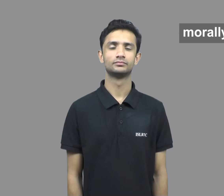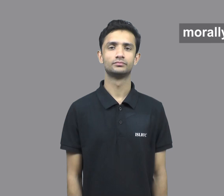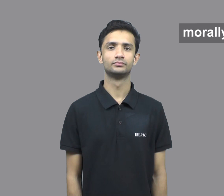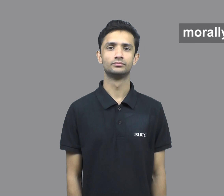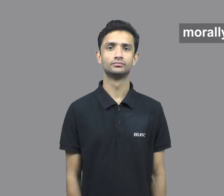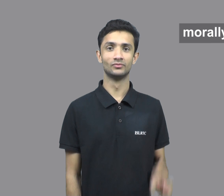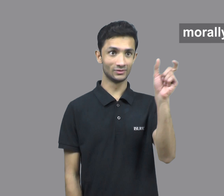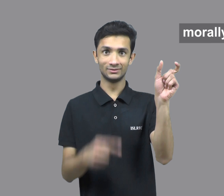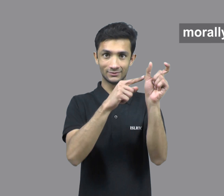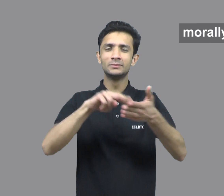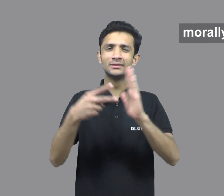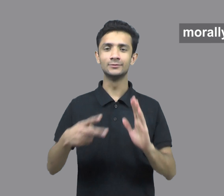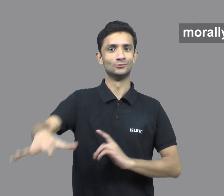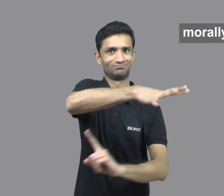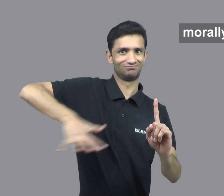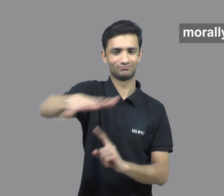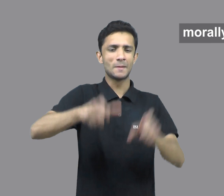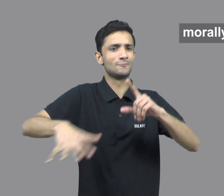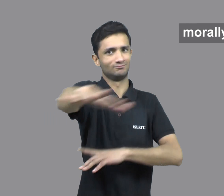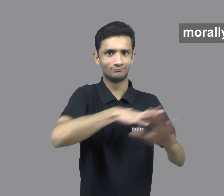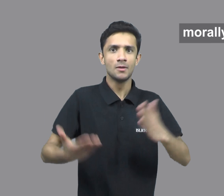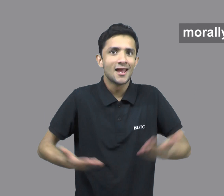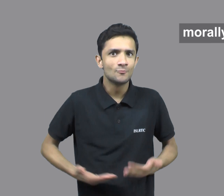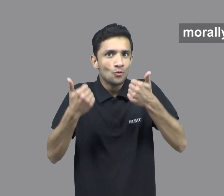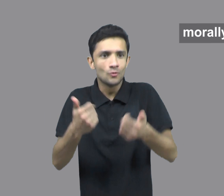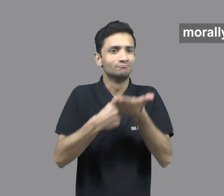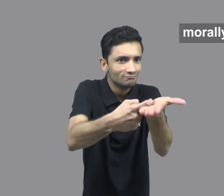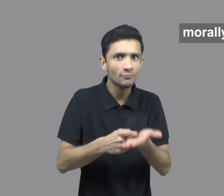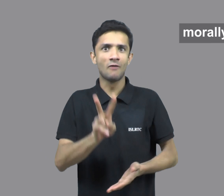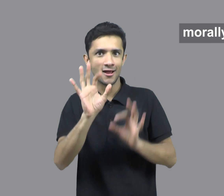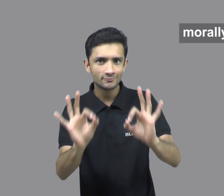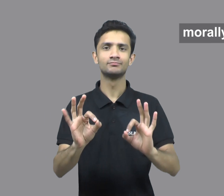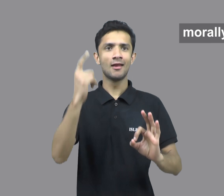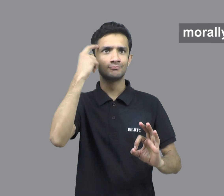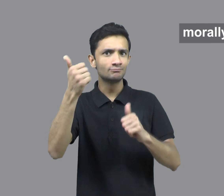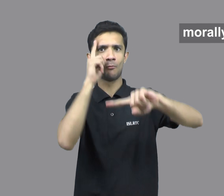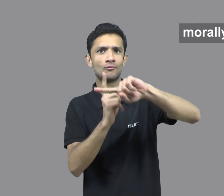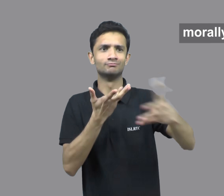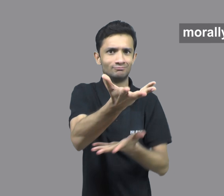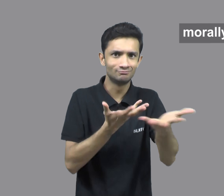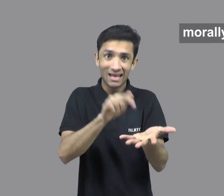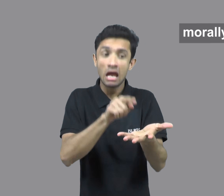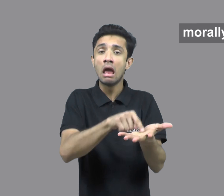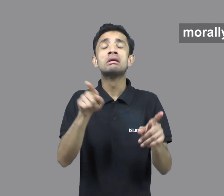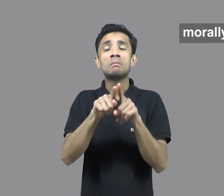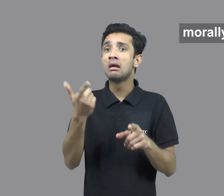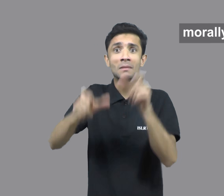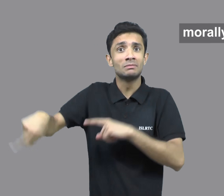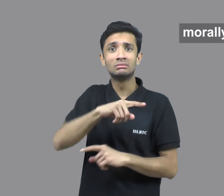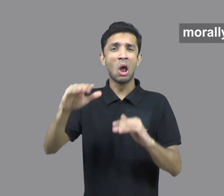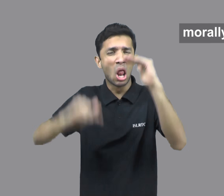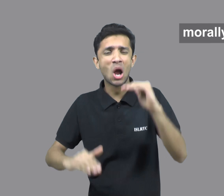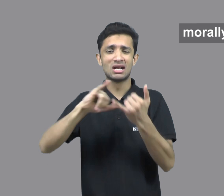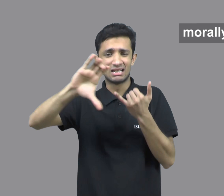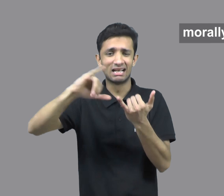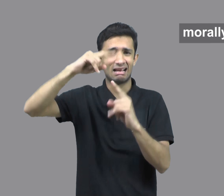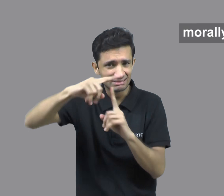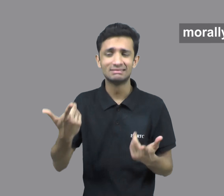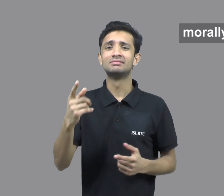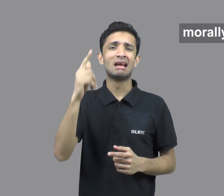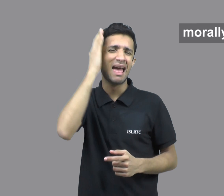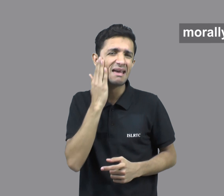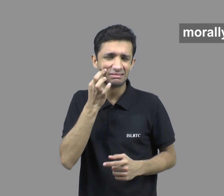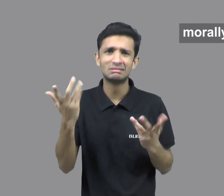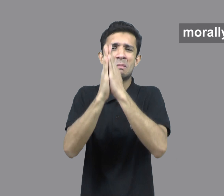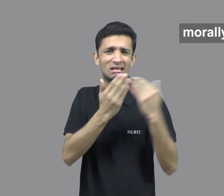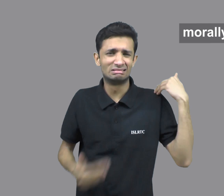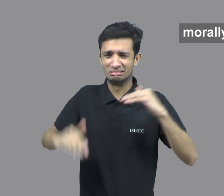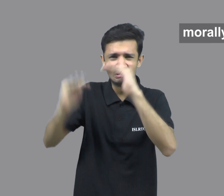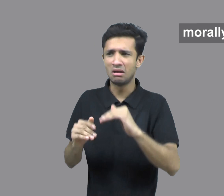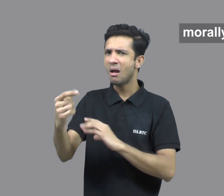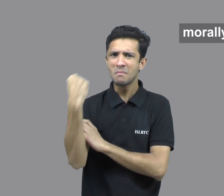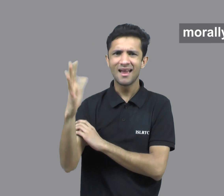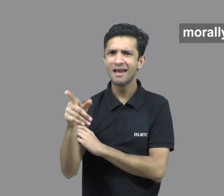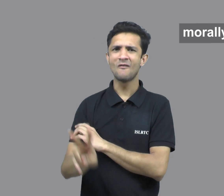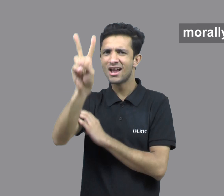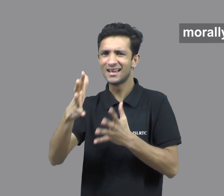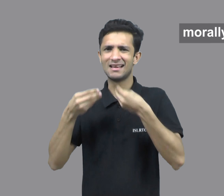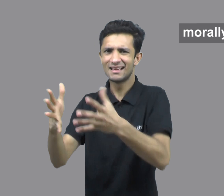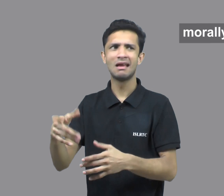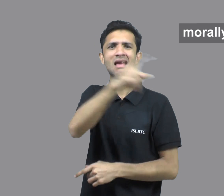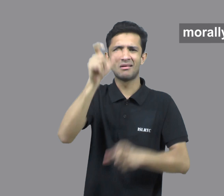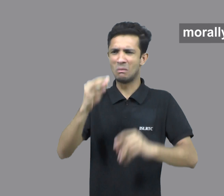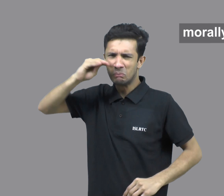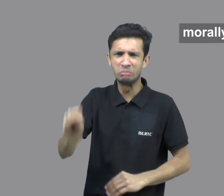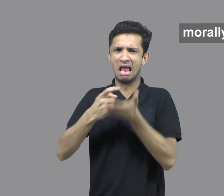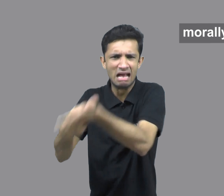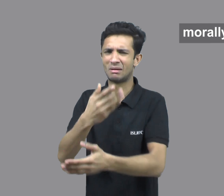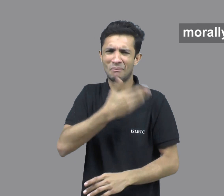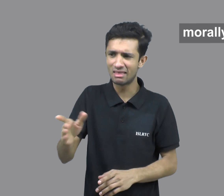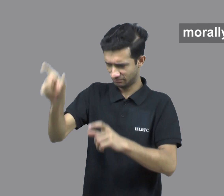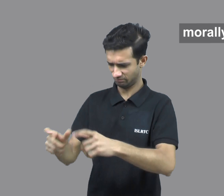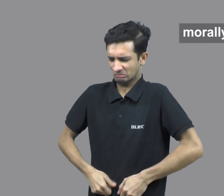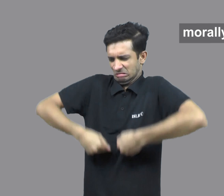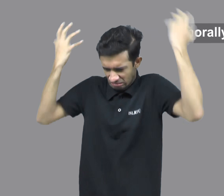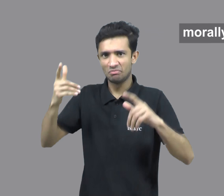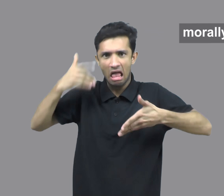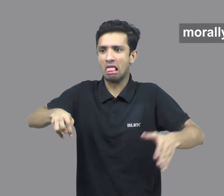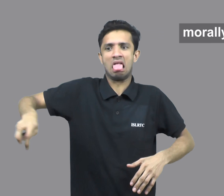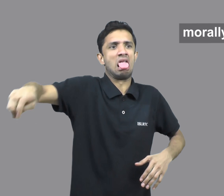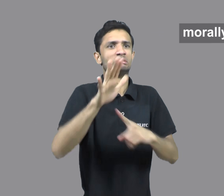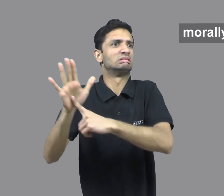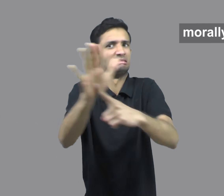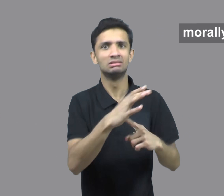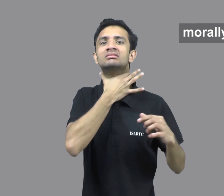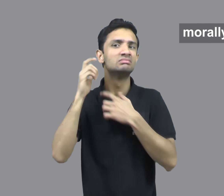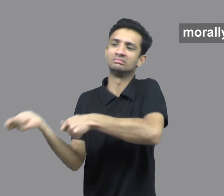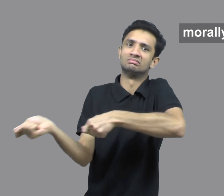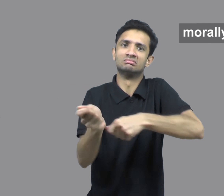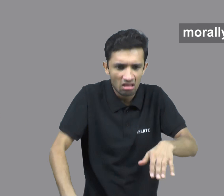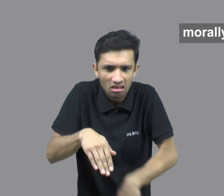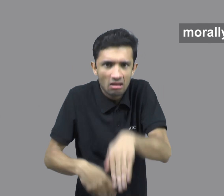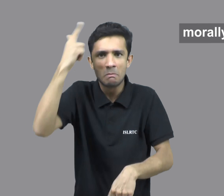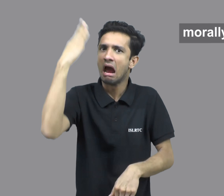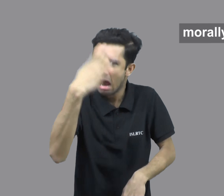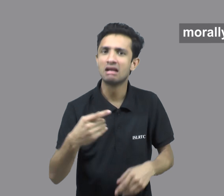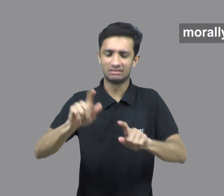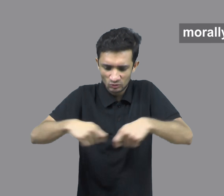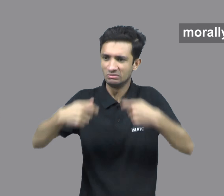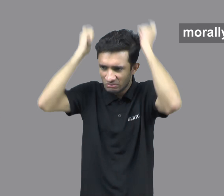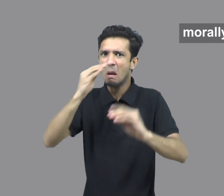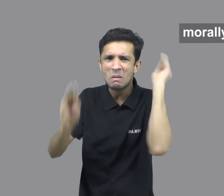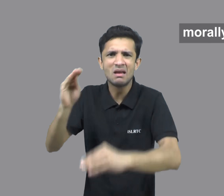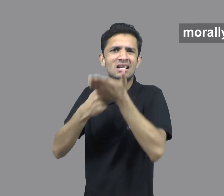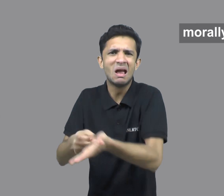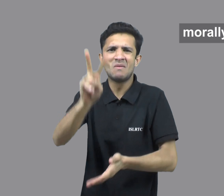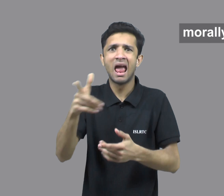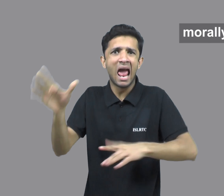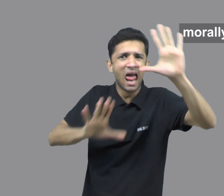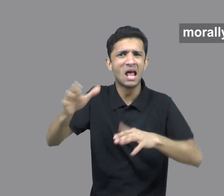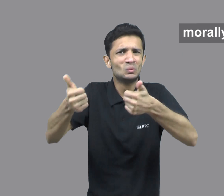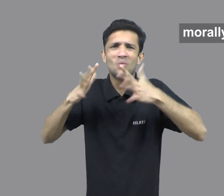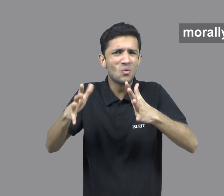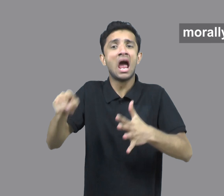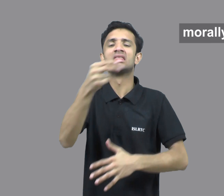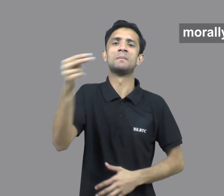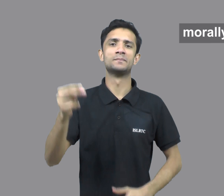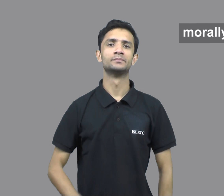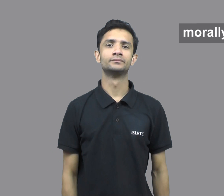Morally Reprehensible